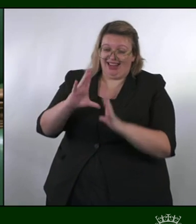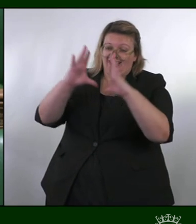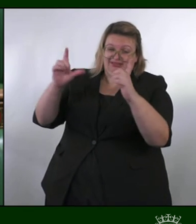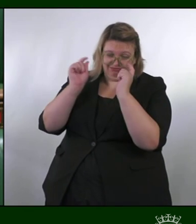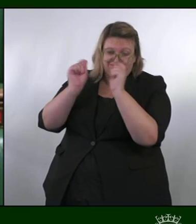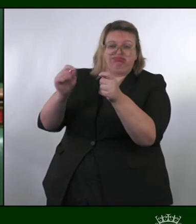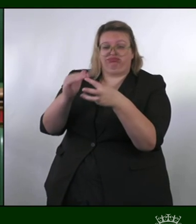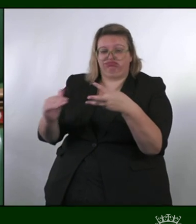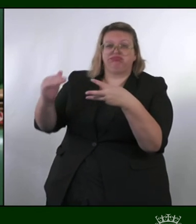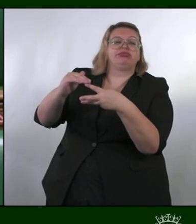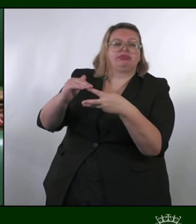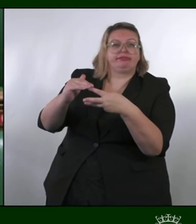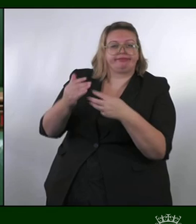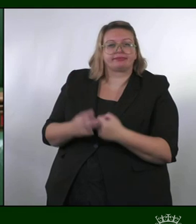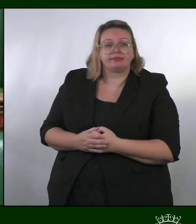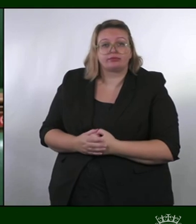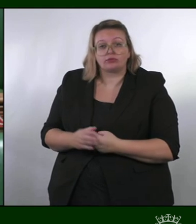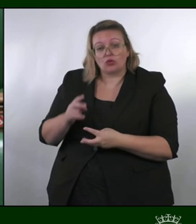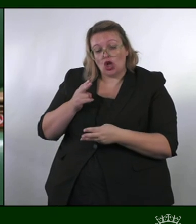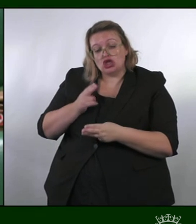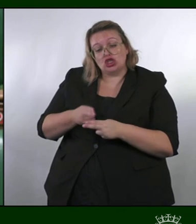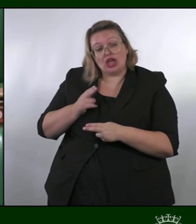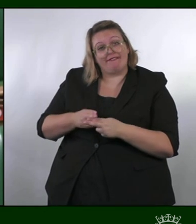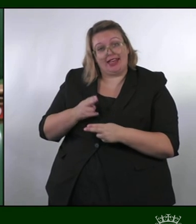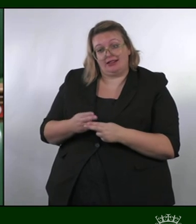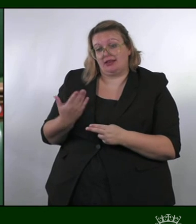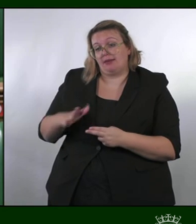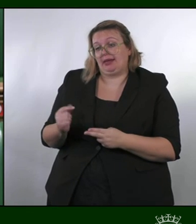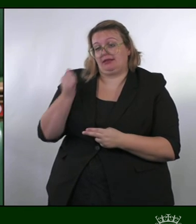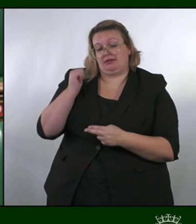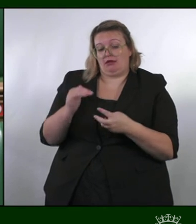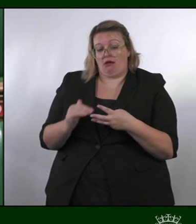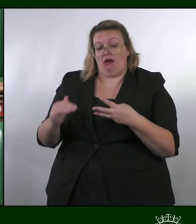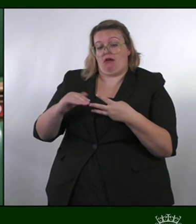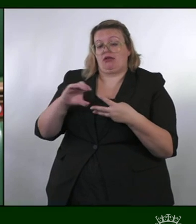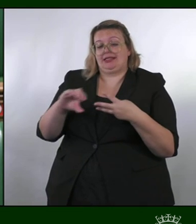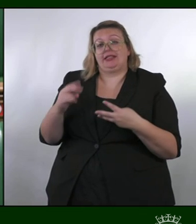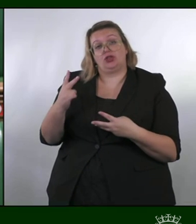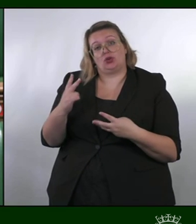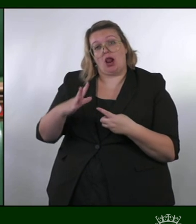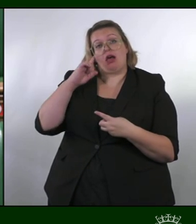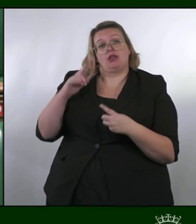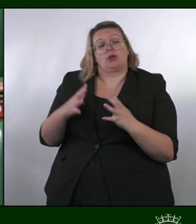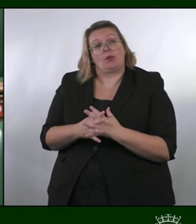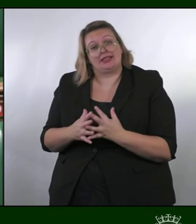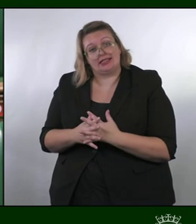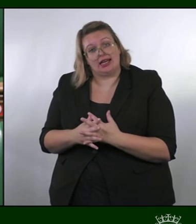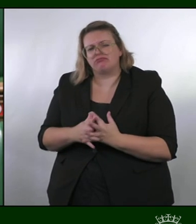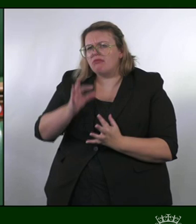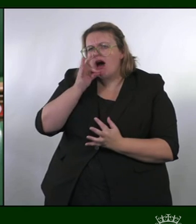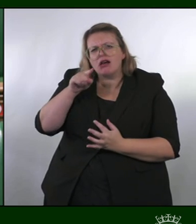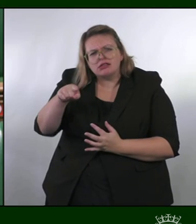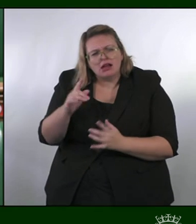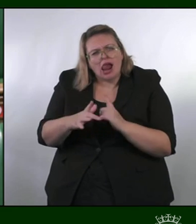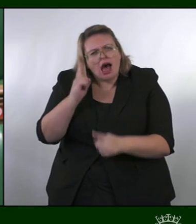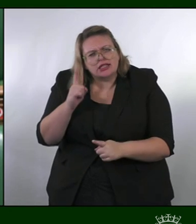He has seen in his own city of Leicester how effective that can be and how both parts are absolutely vital.